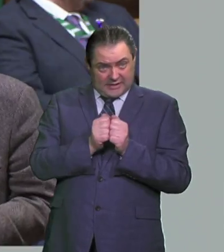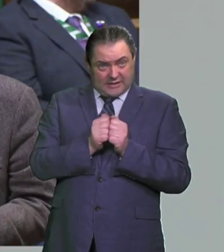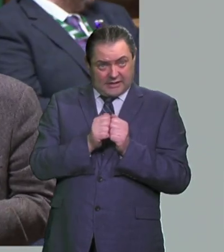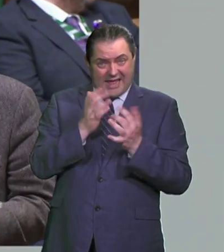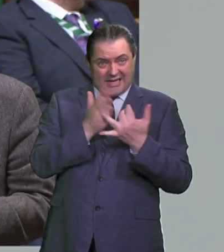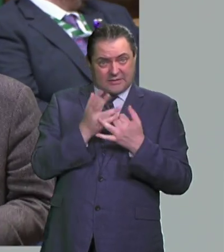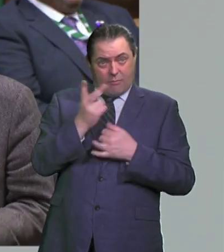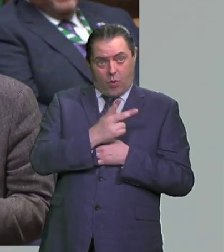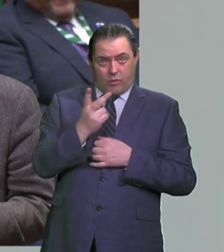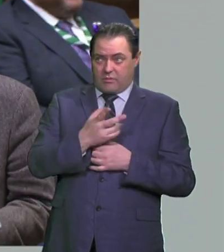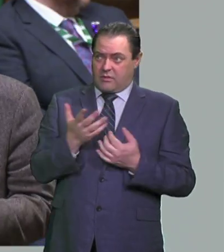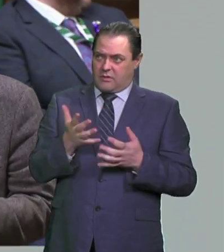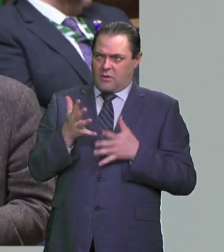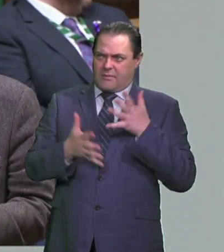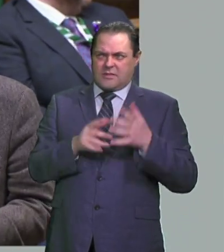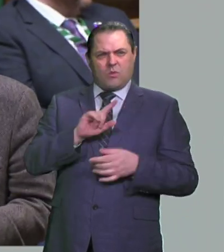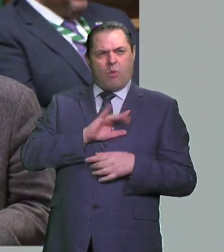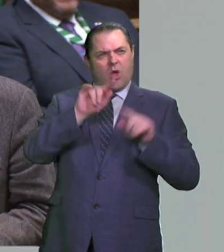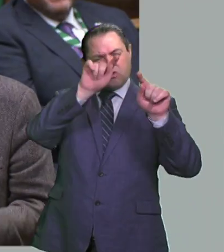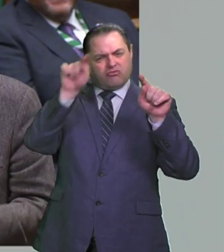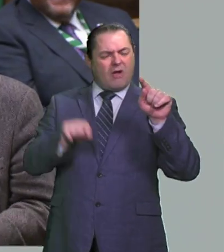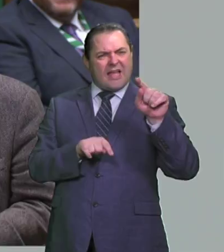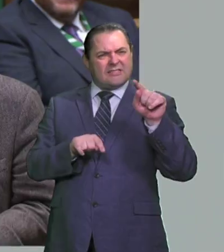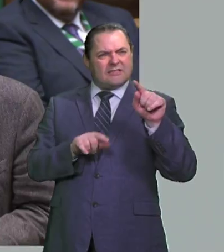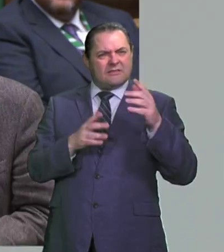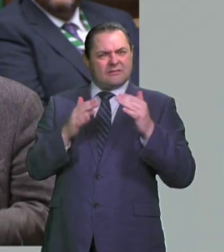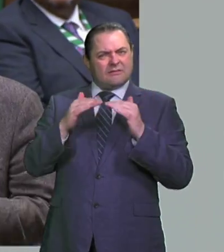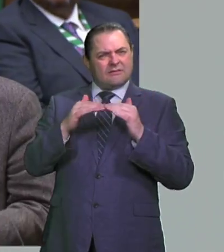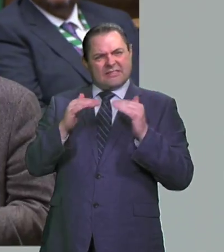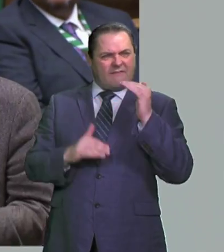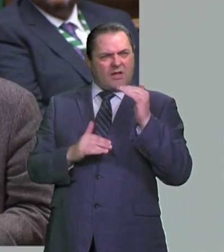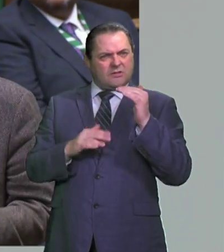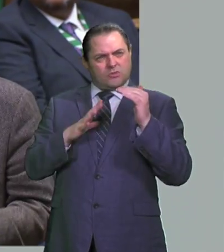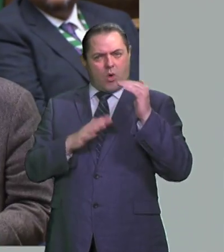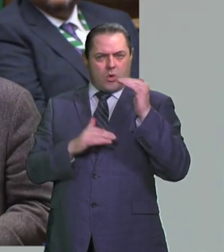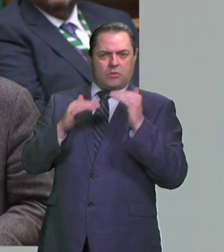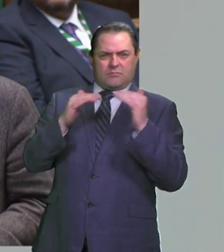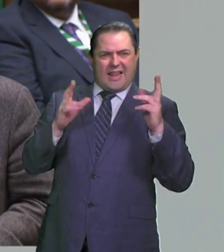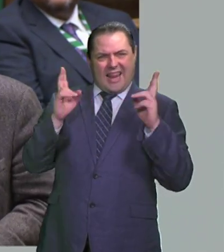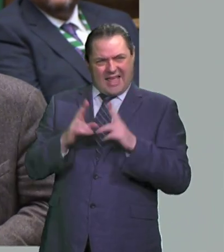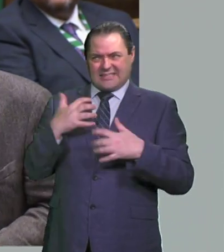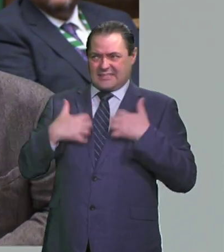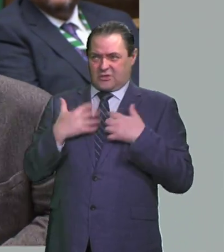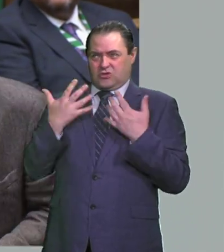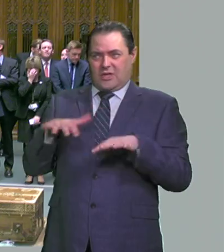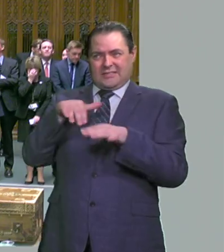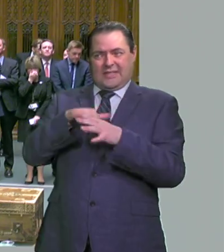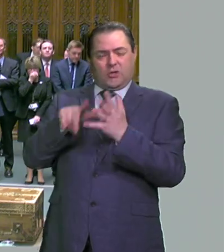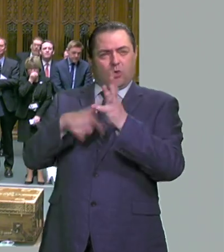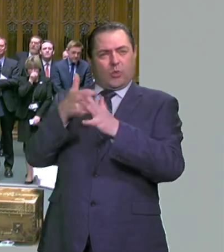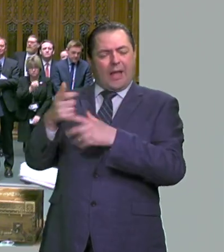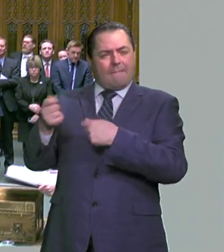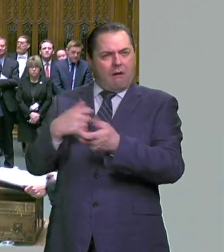If he does, does that not mean that the rest of the UK’s nations are at a disadvantage, being less exciting for only being part of the UK market?